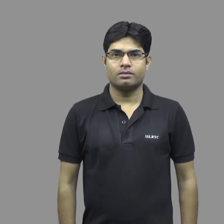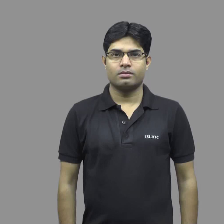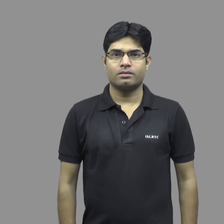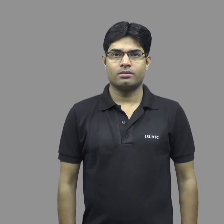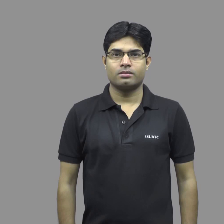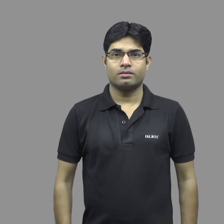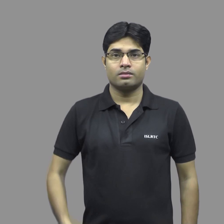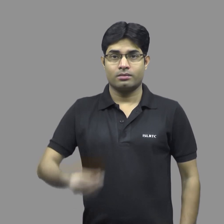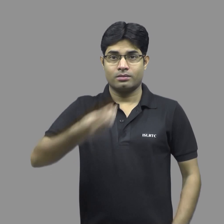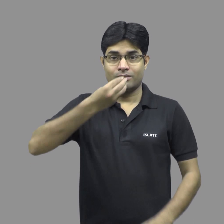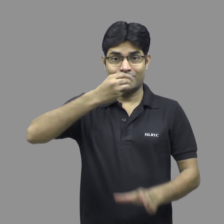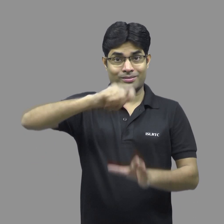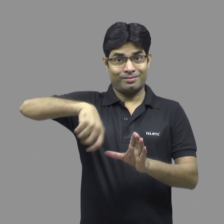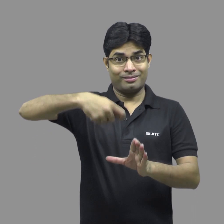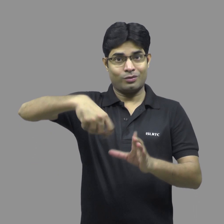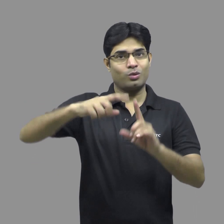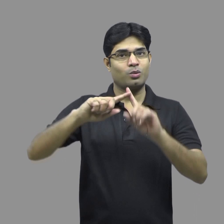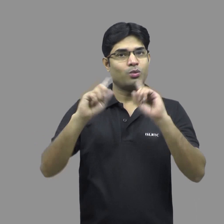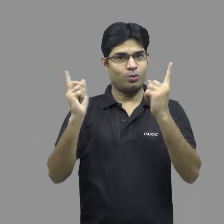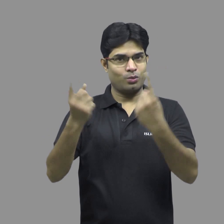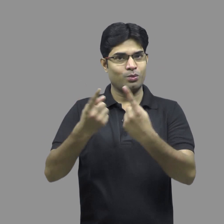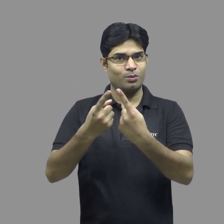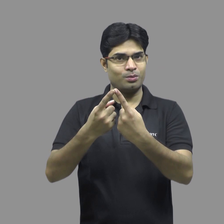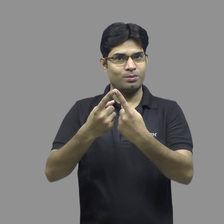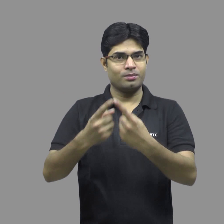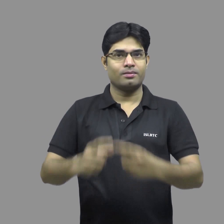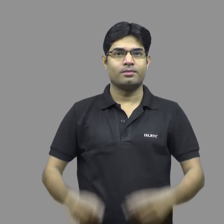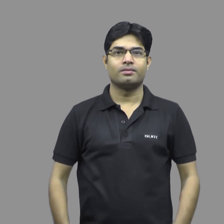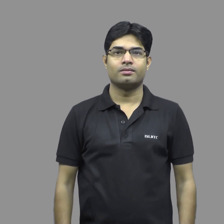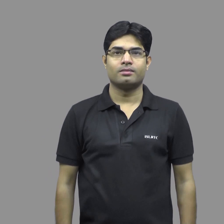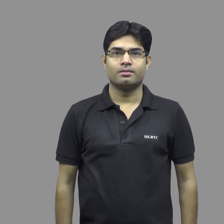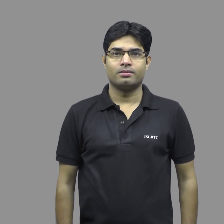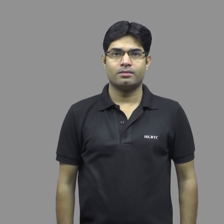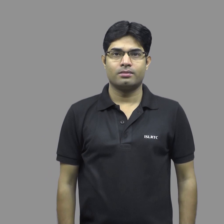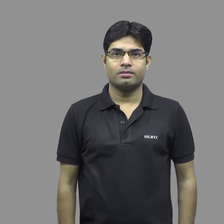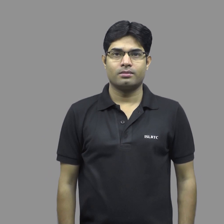Kitchen